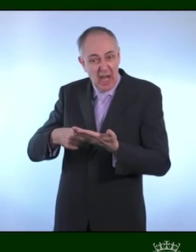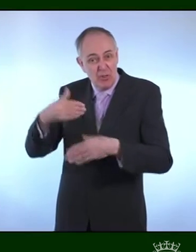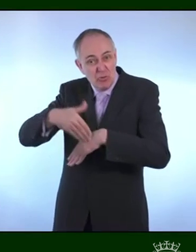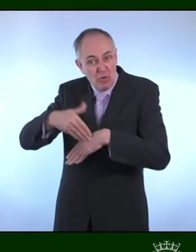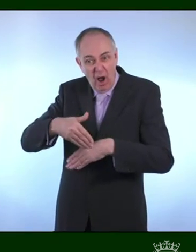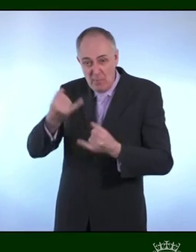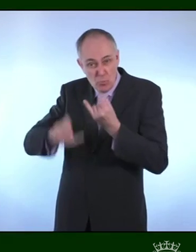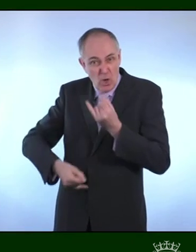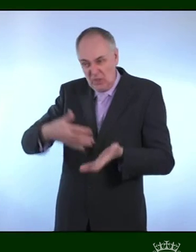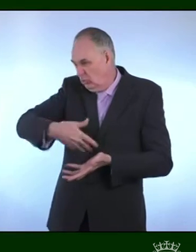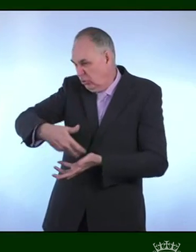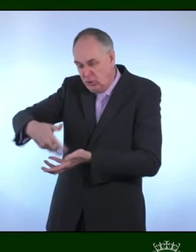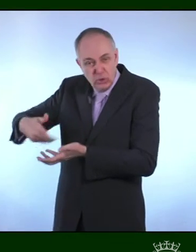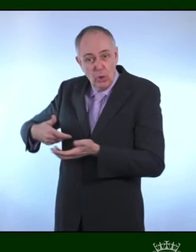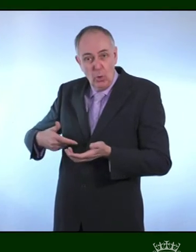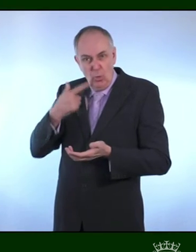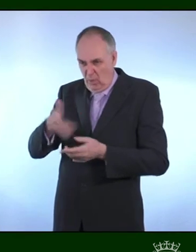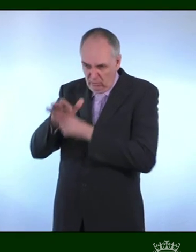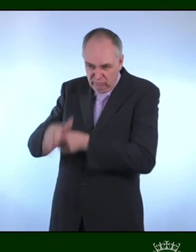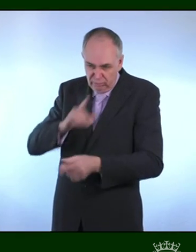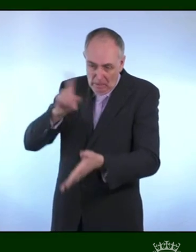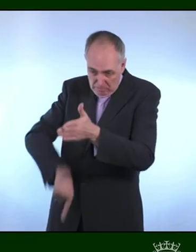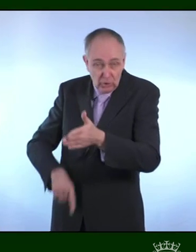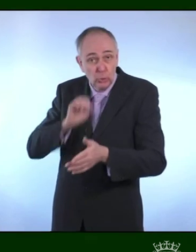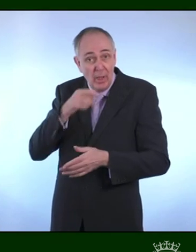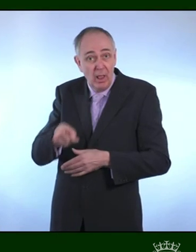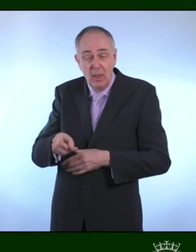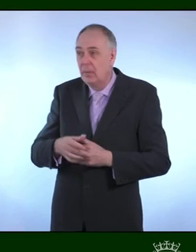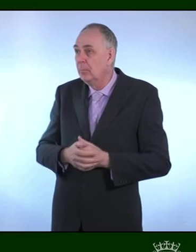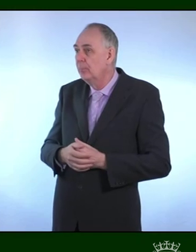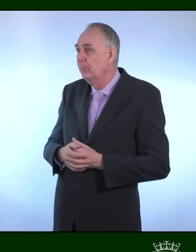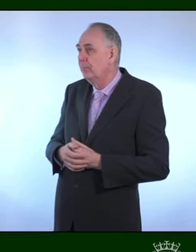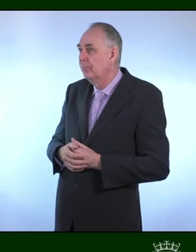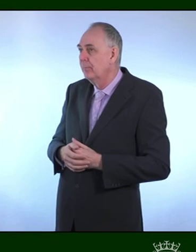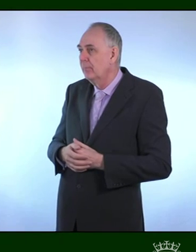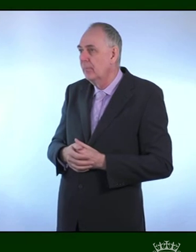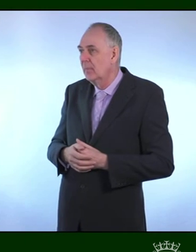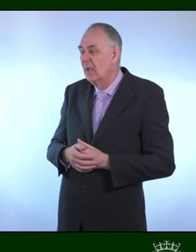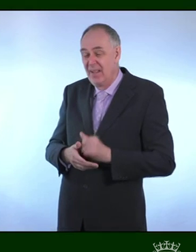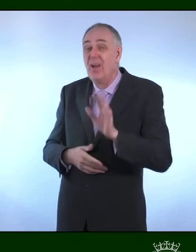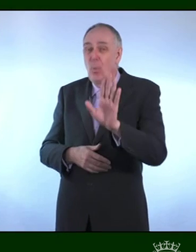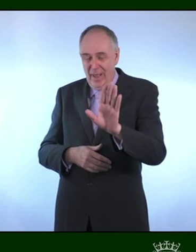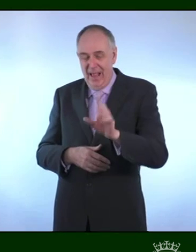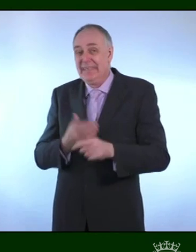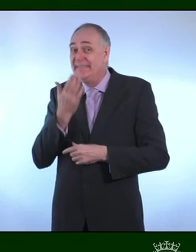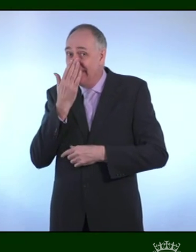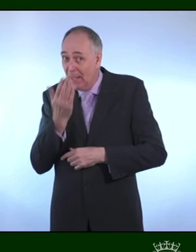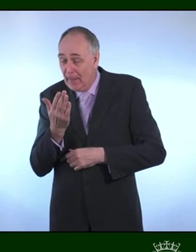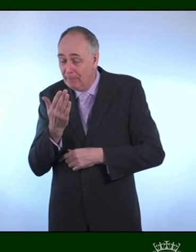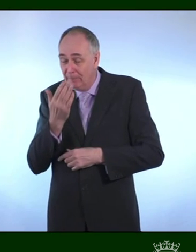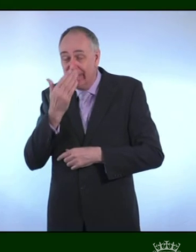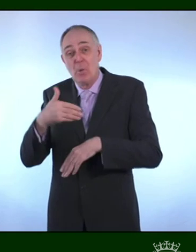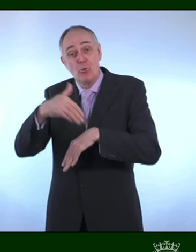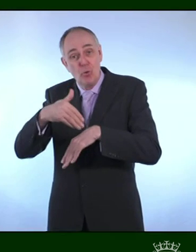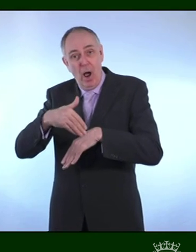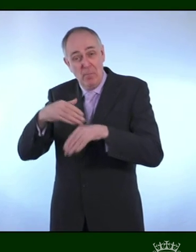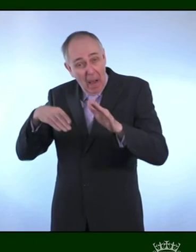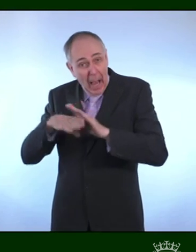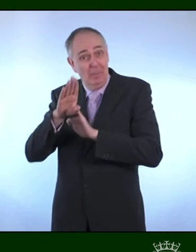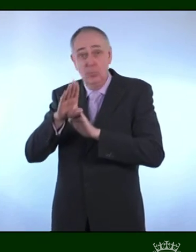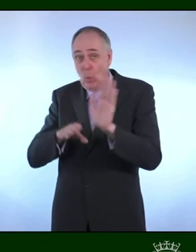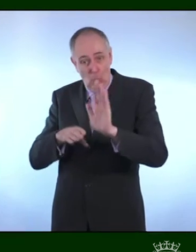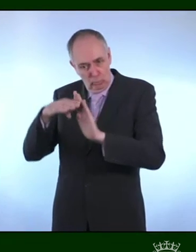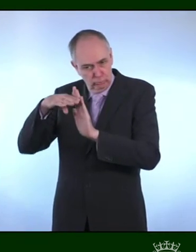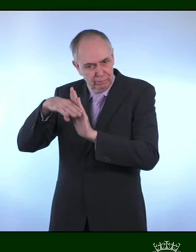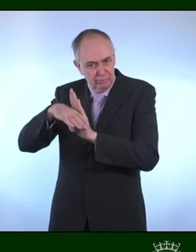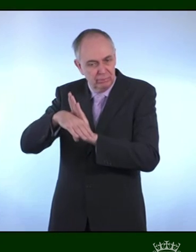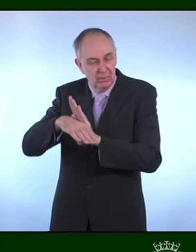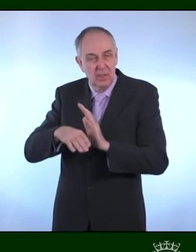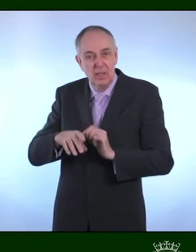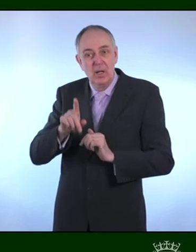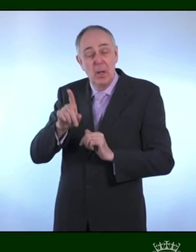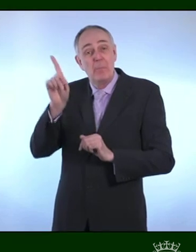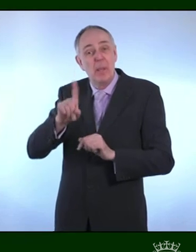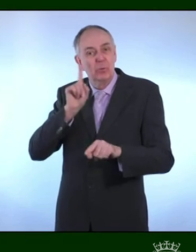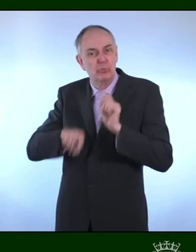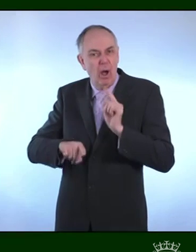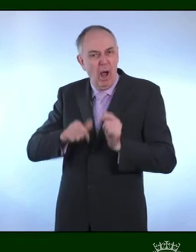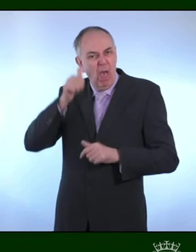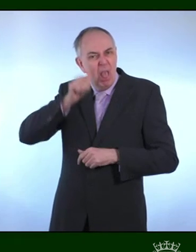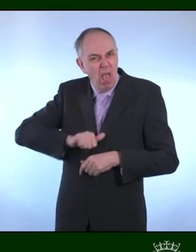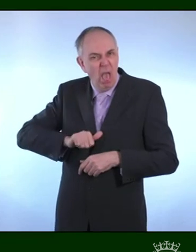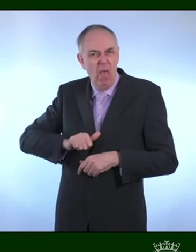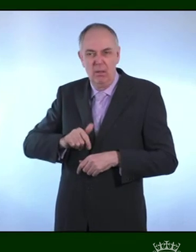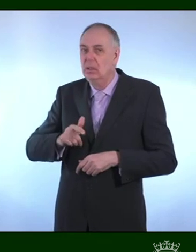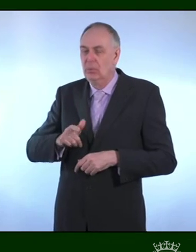Yes, indeed; the early signs are that criminal activity is not up—it is in fact down at the moment—but we will come down like a ton of bricks on anybody who seeks to exploit the situation.